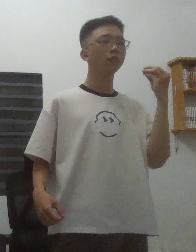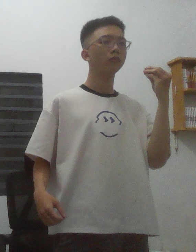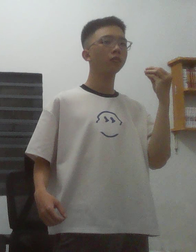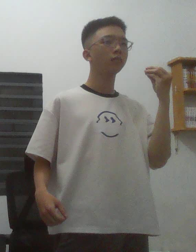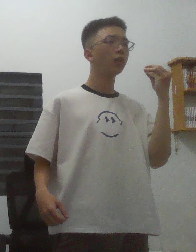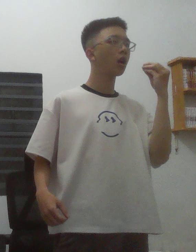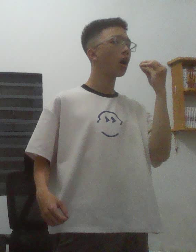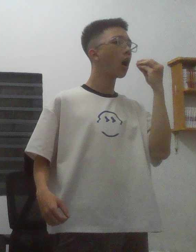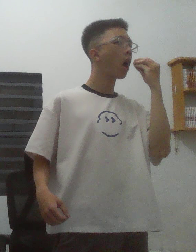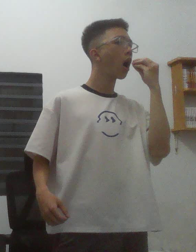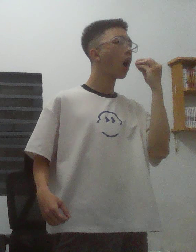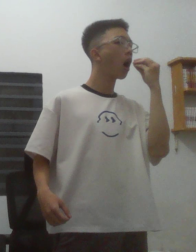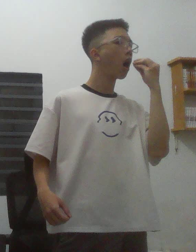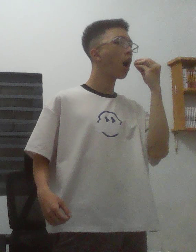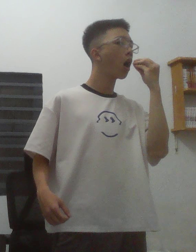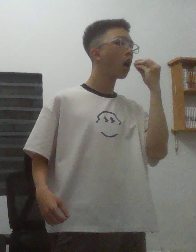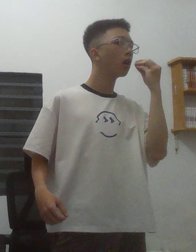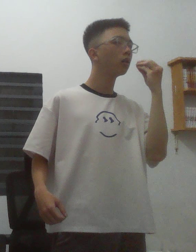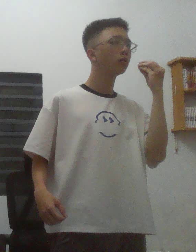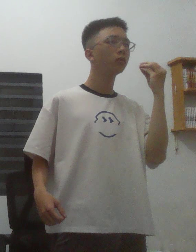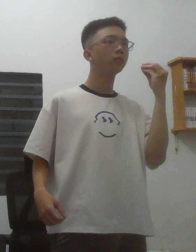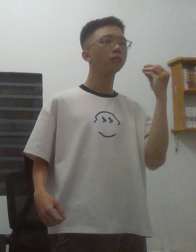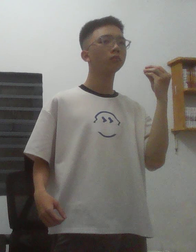an